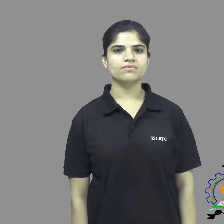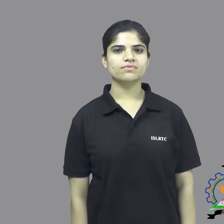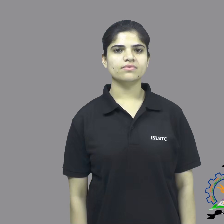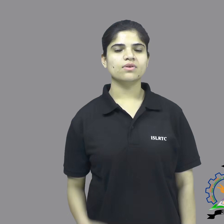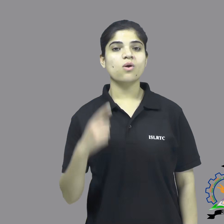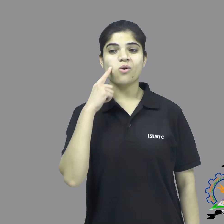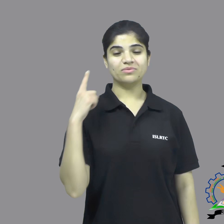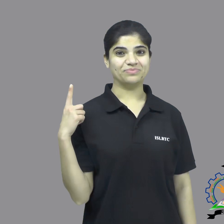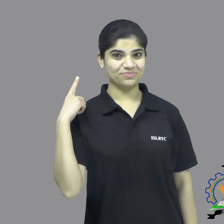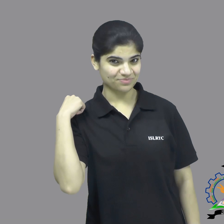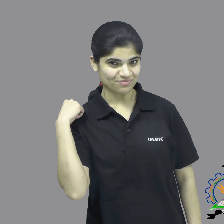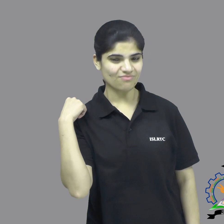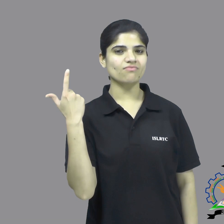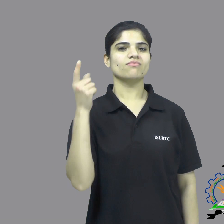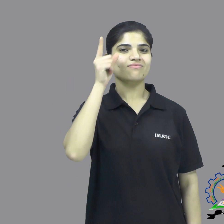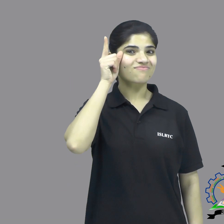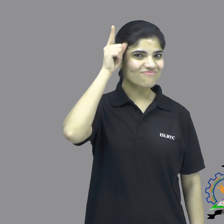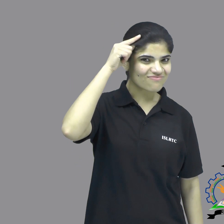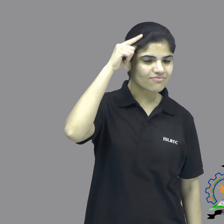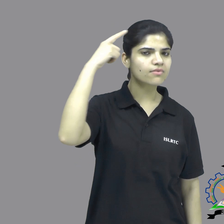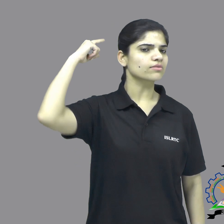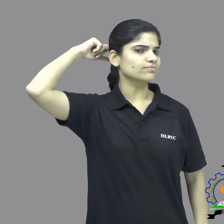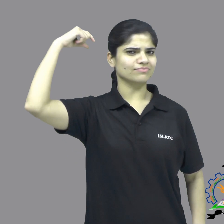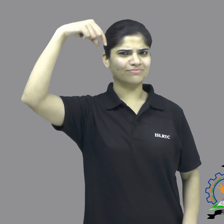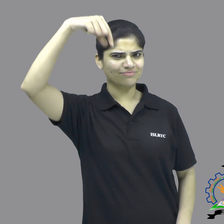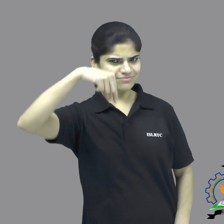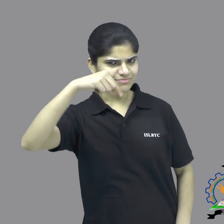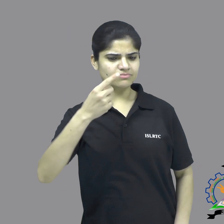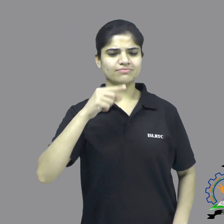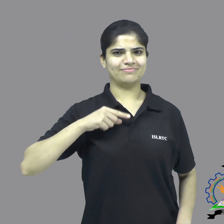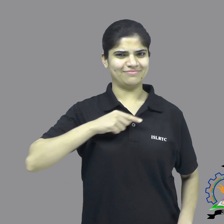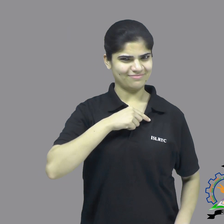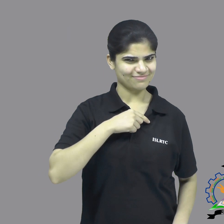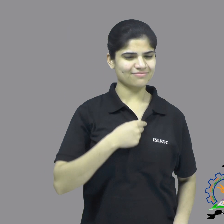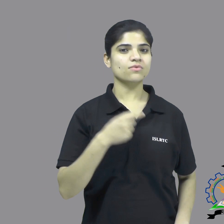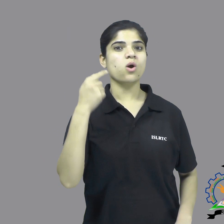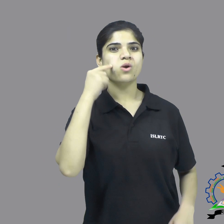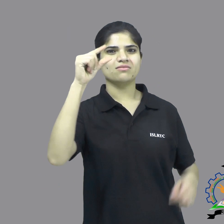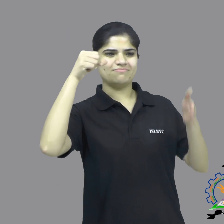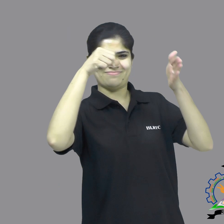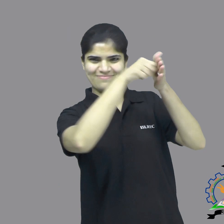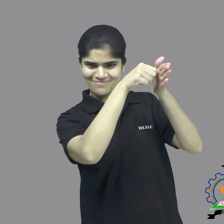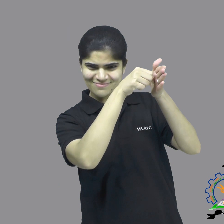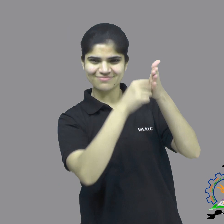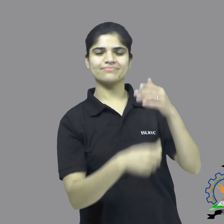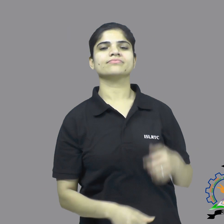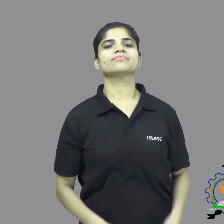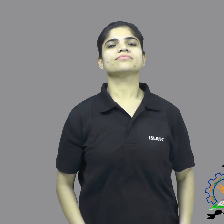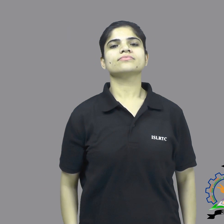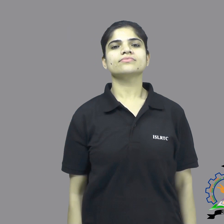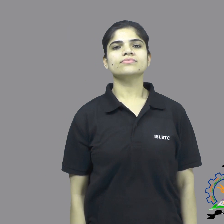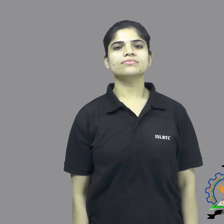Pin